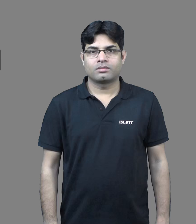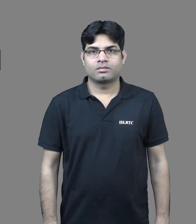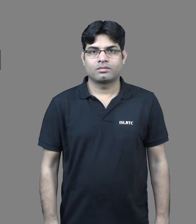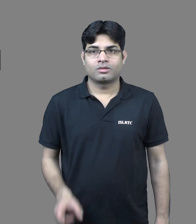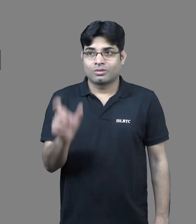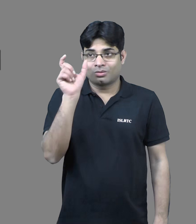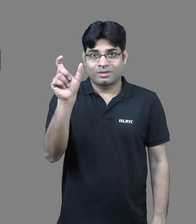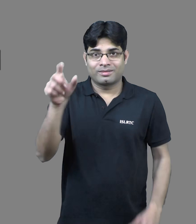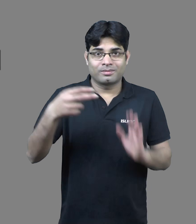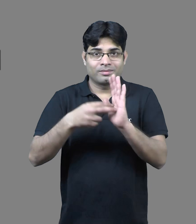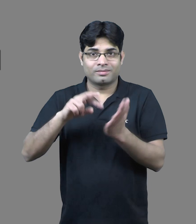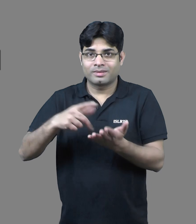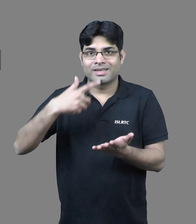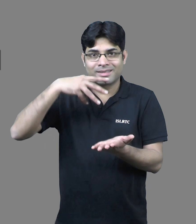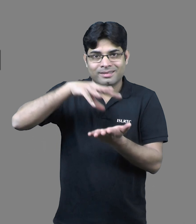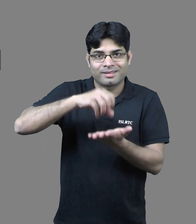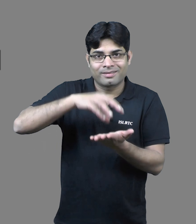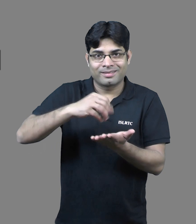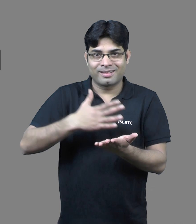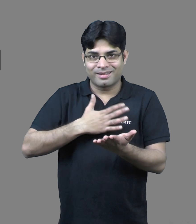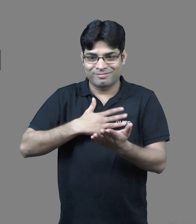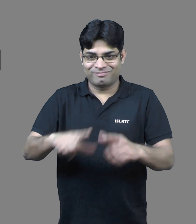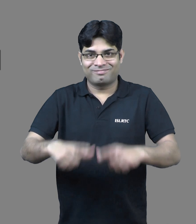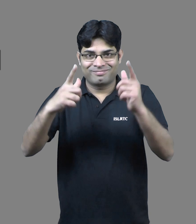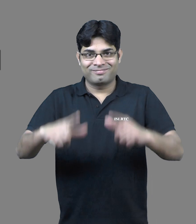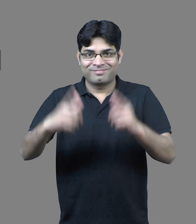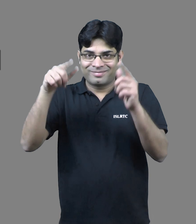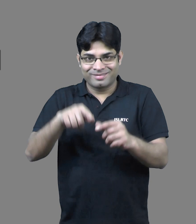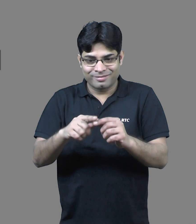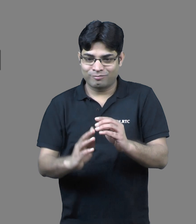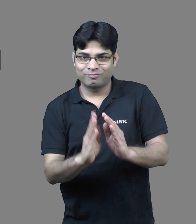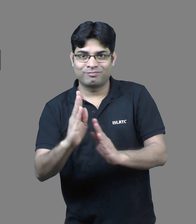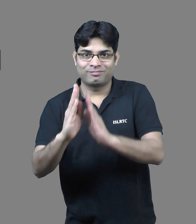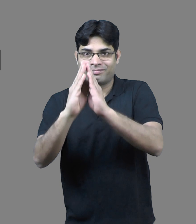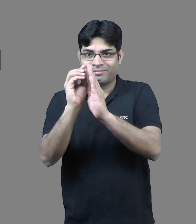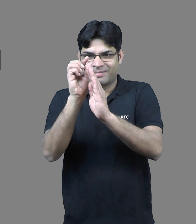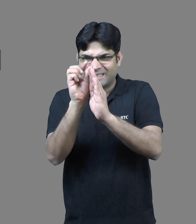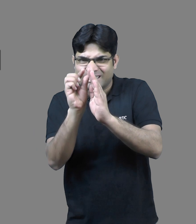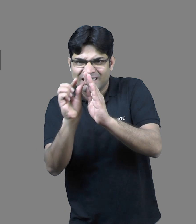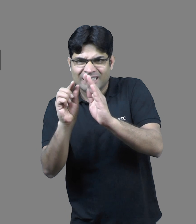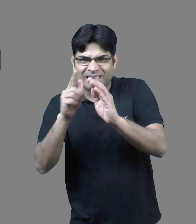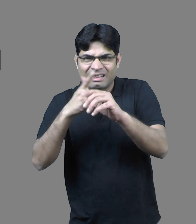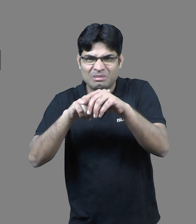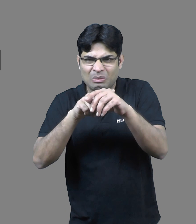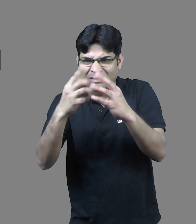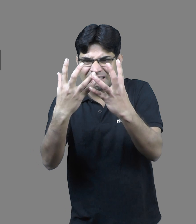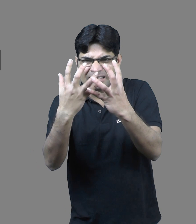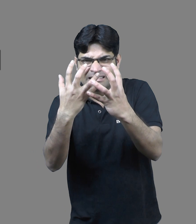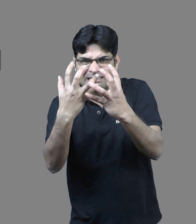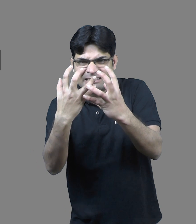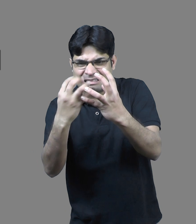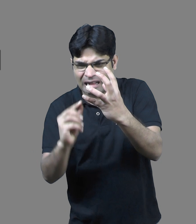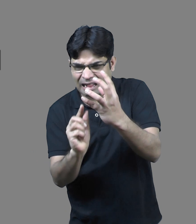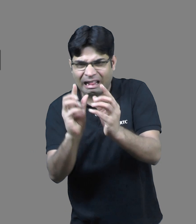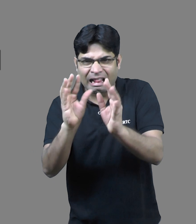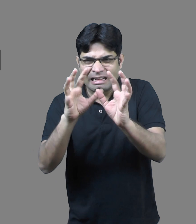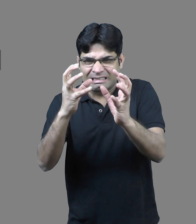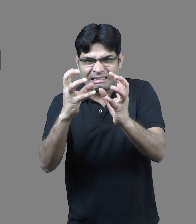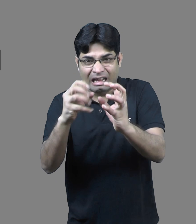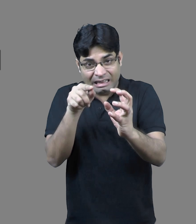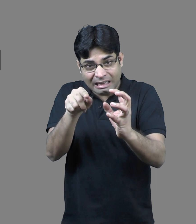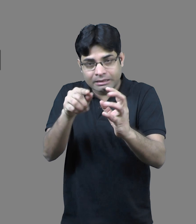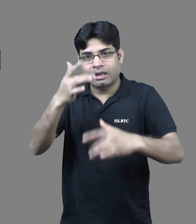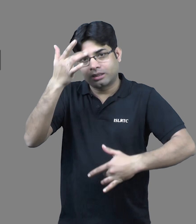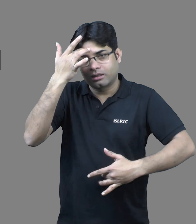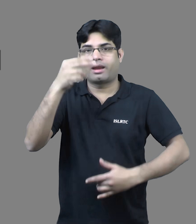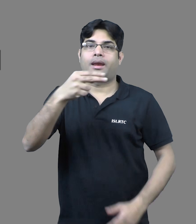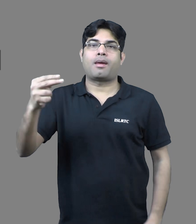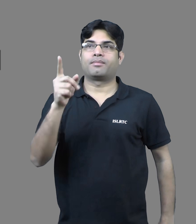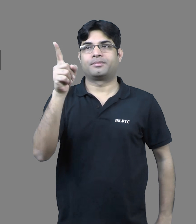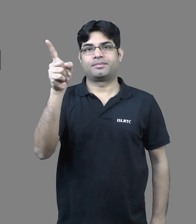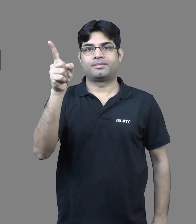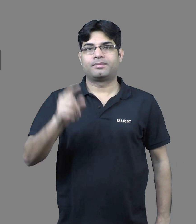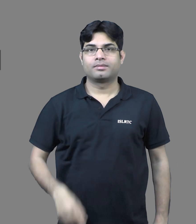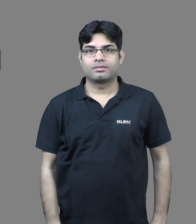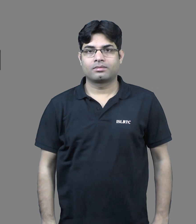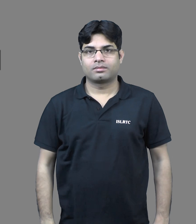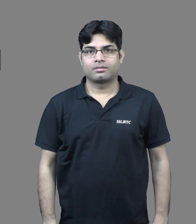Brown Sport of Rice